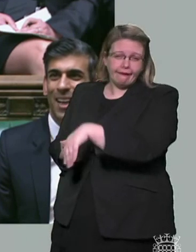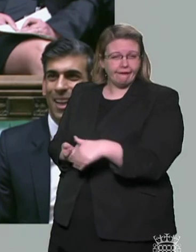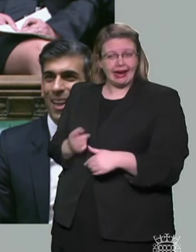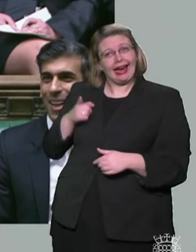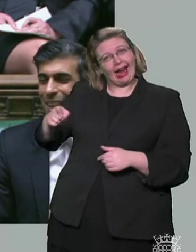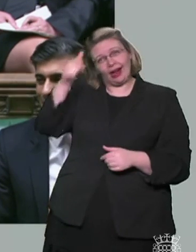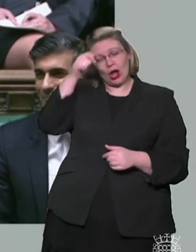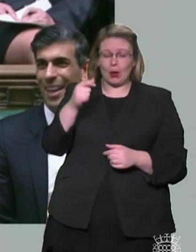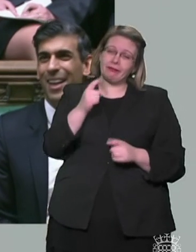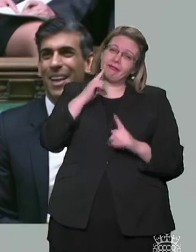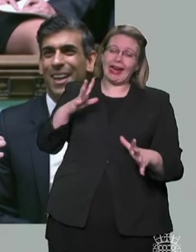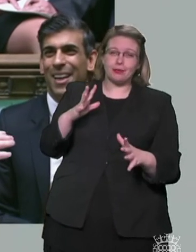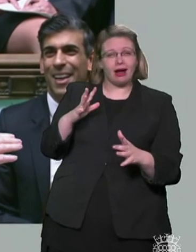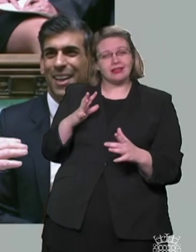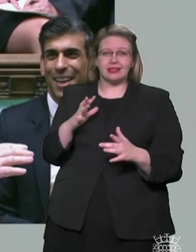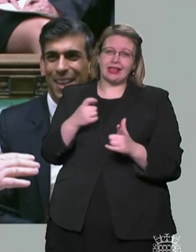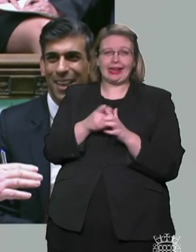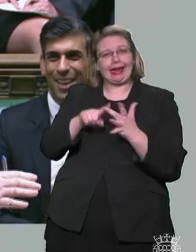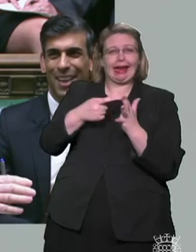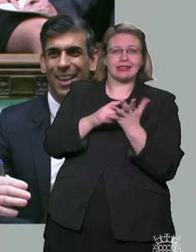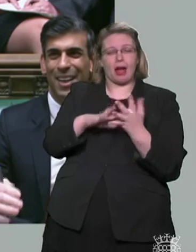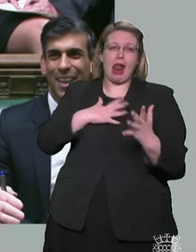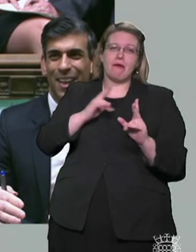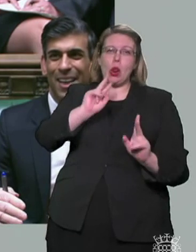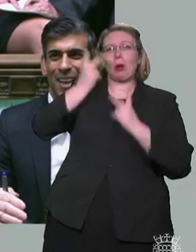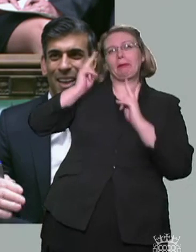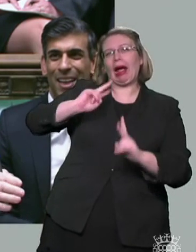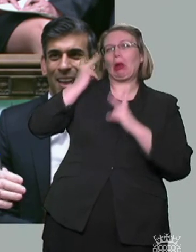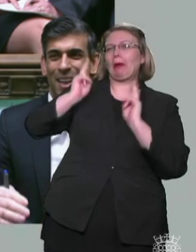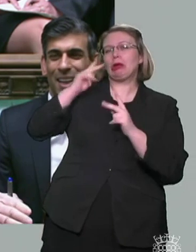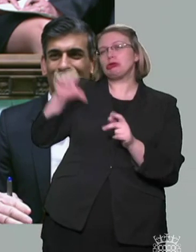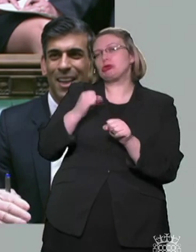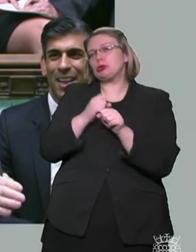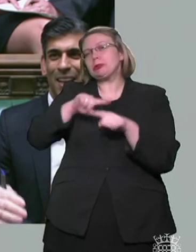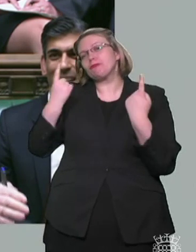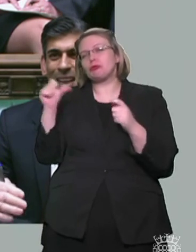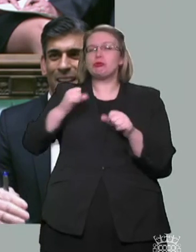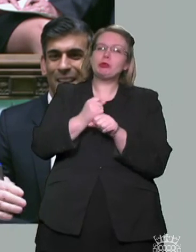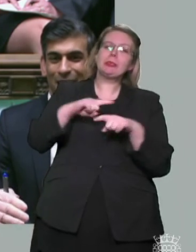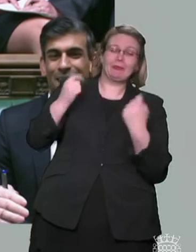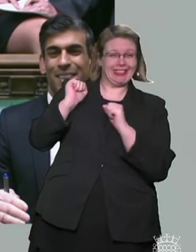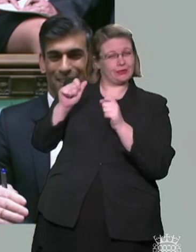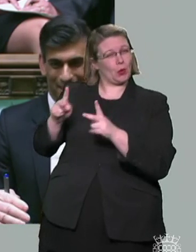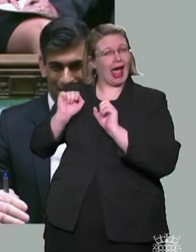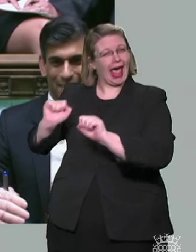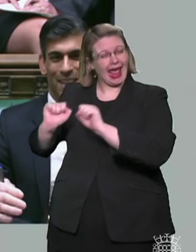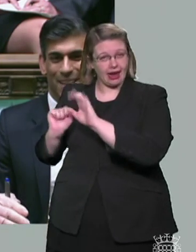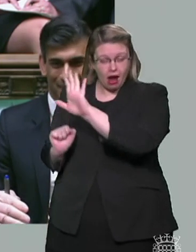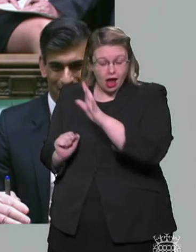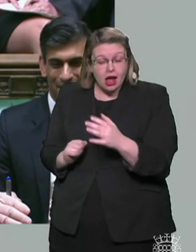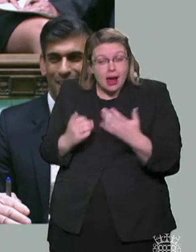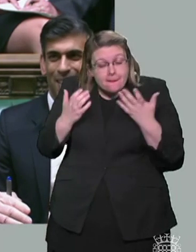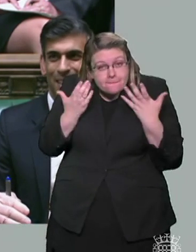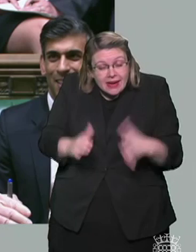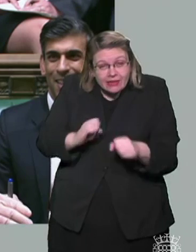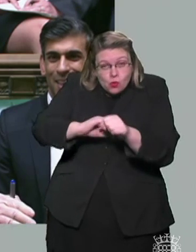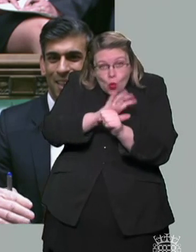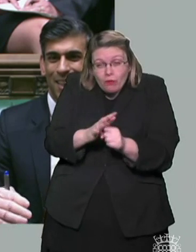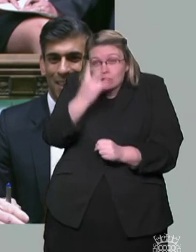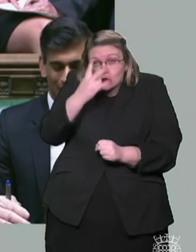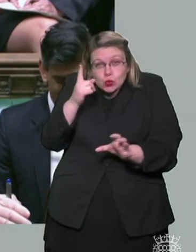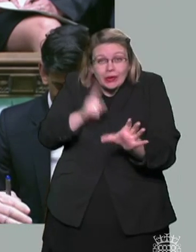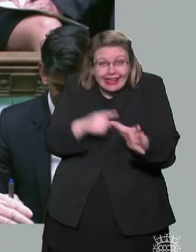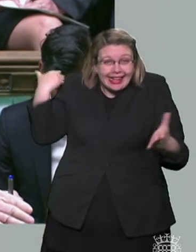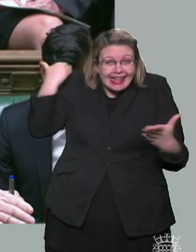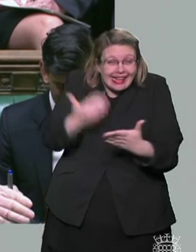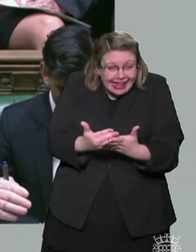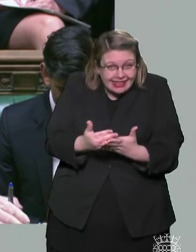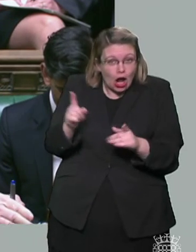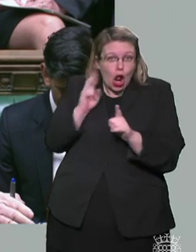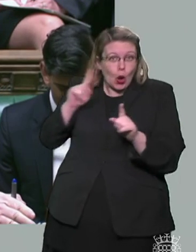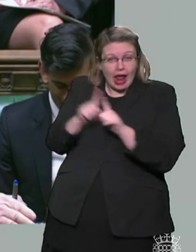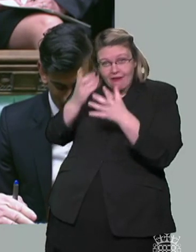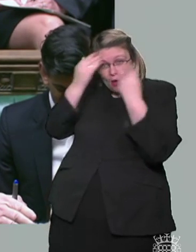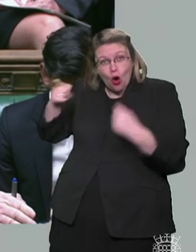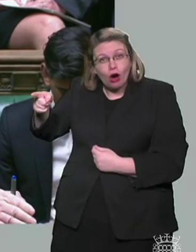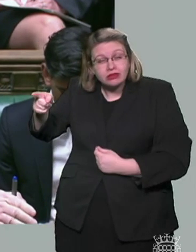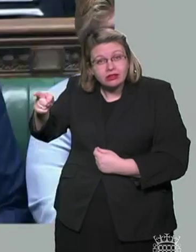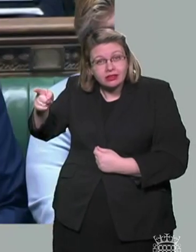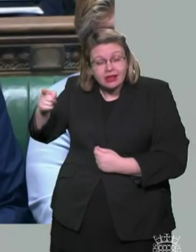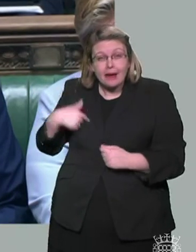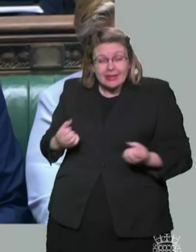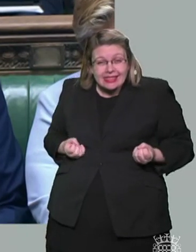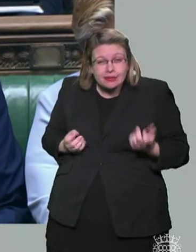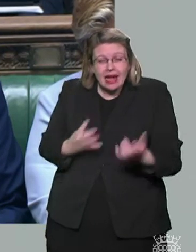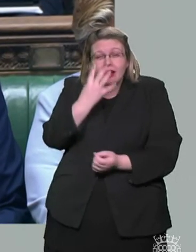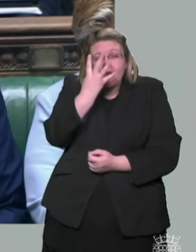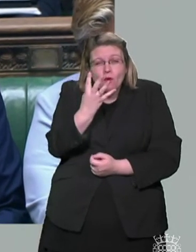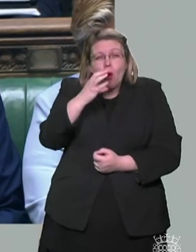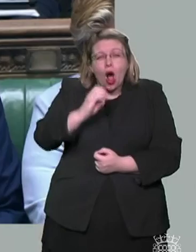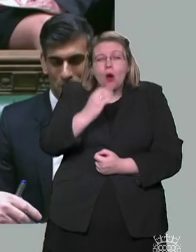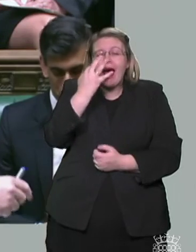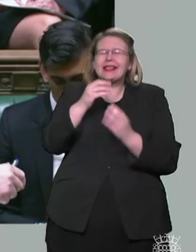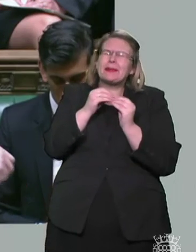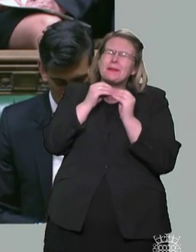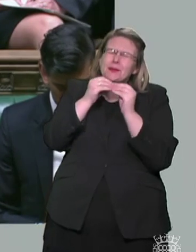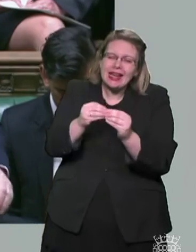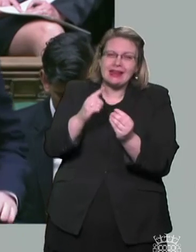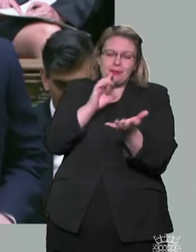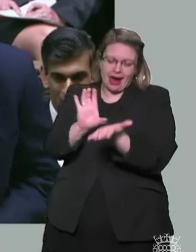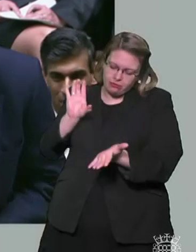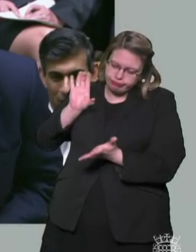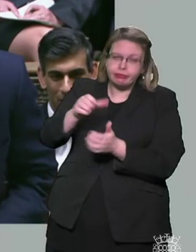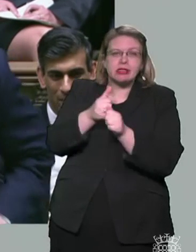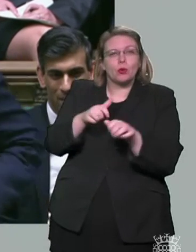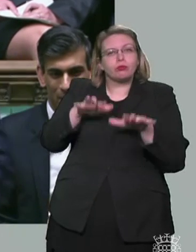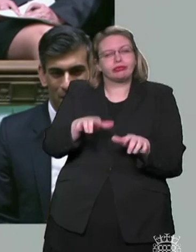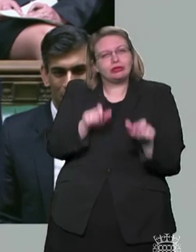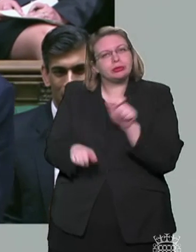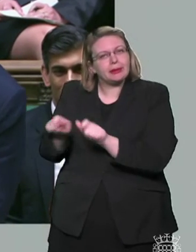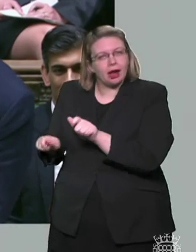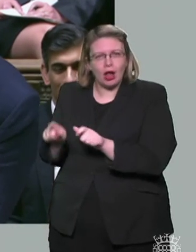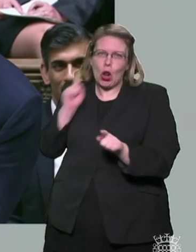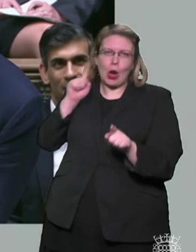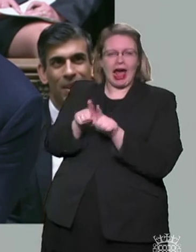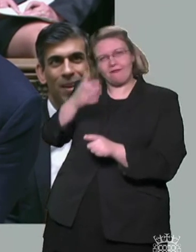Even by the standards of Captain Hindsight, to obliterate the biggest pandemic for the past century from his memory and to obliterate the £408 billion that we have had to spend to look after people up and down the country is quite extraordinary.